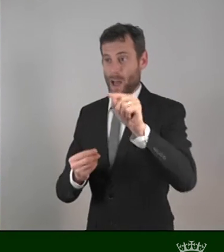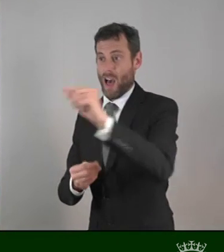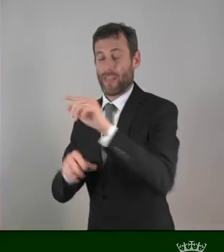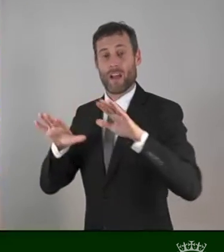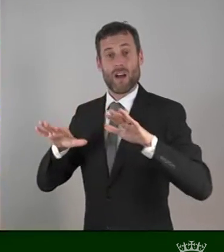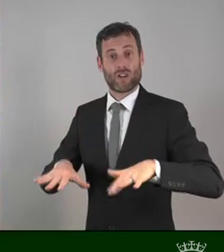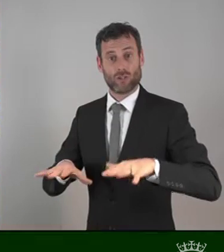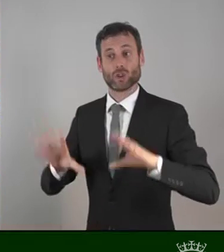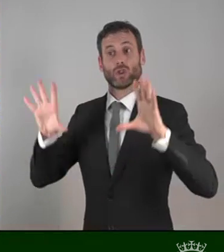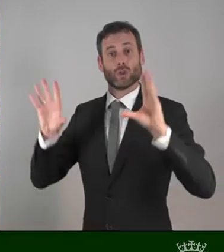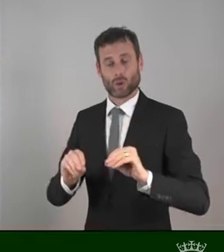That is our ambition.